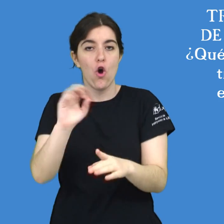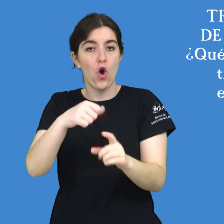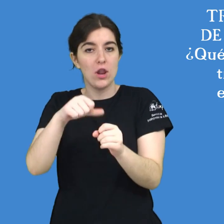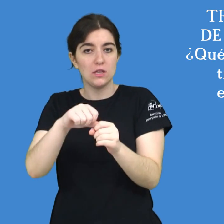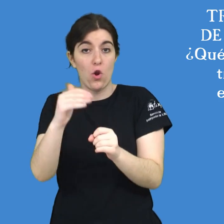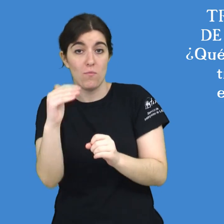colesterol